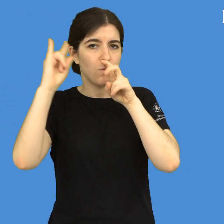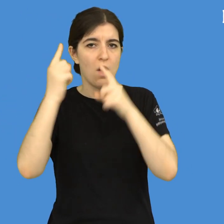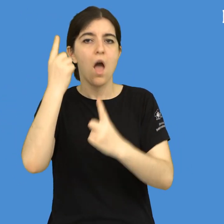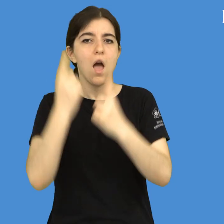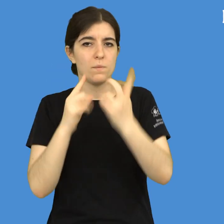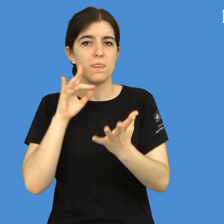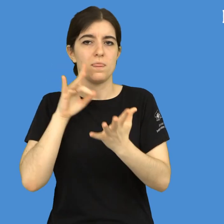alguno